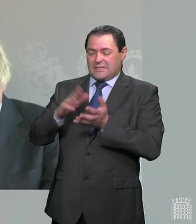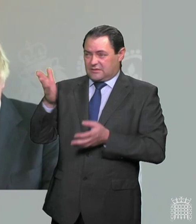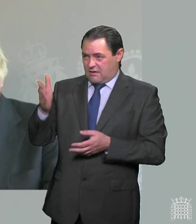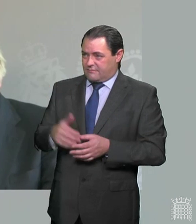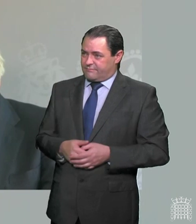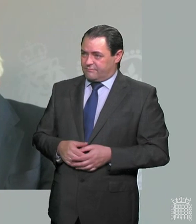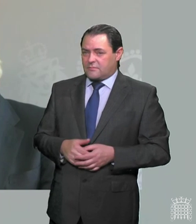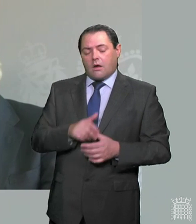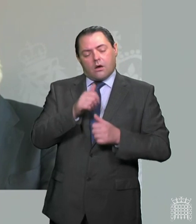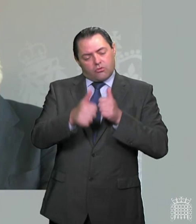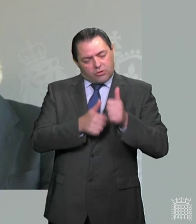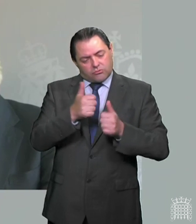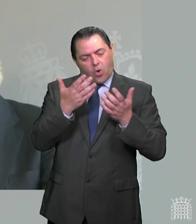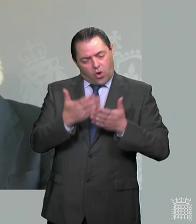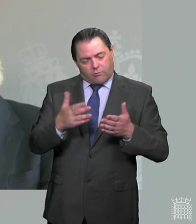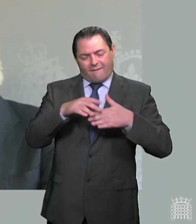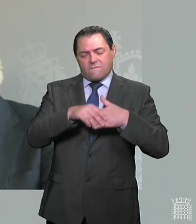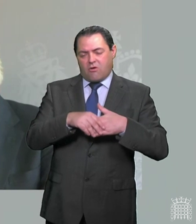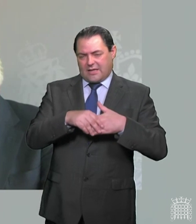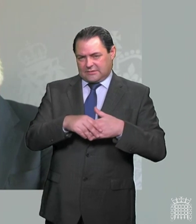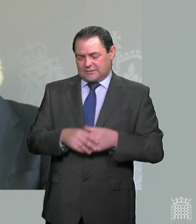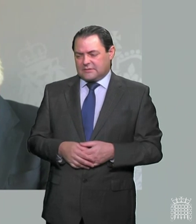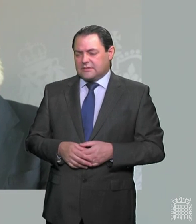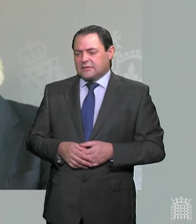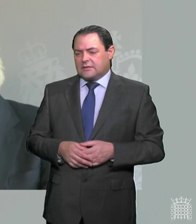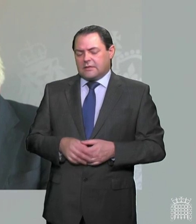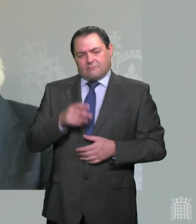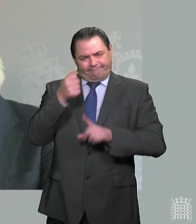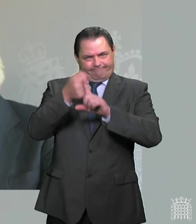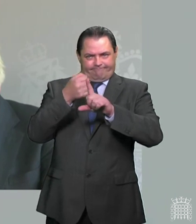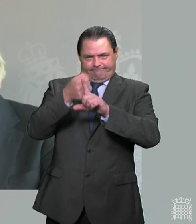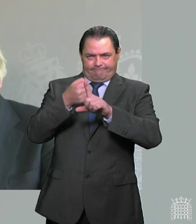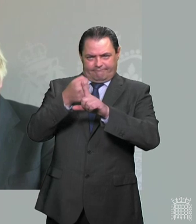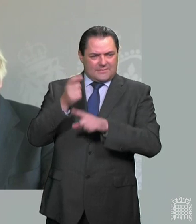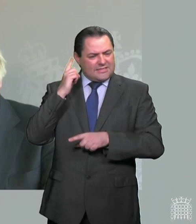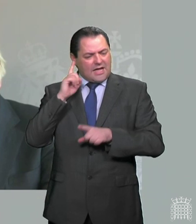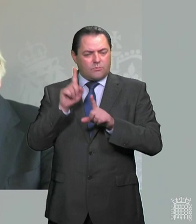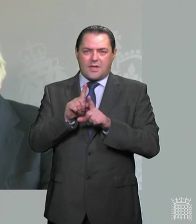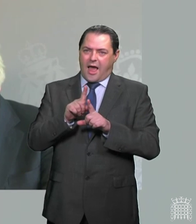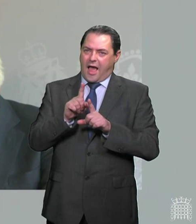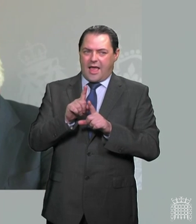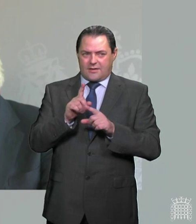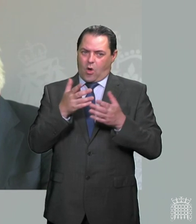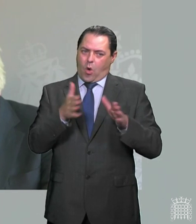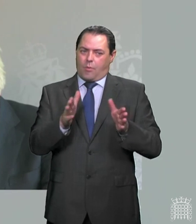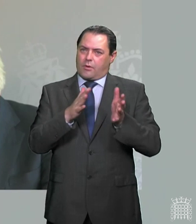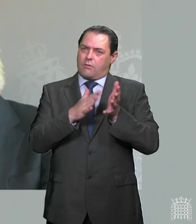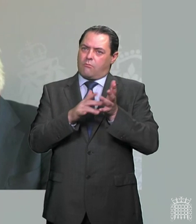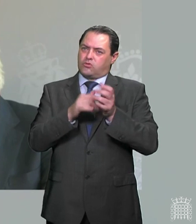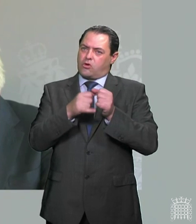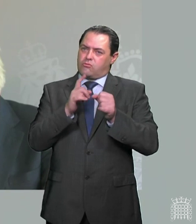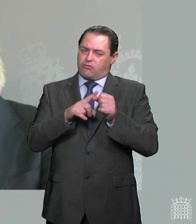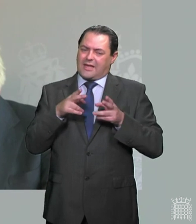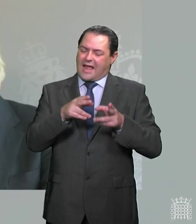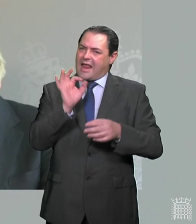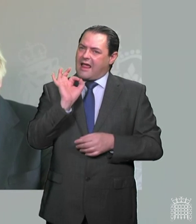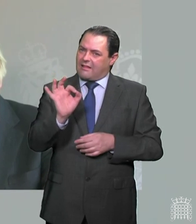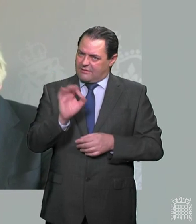I congratulate my honourable Friend on the campaign he is running for what sounds like an absolutely beautiful plan to reopen the Montgomery canal.